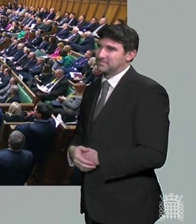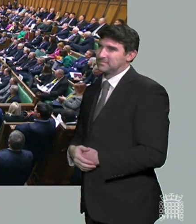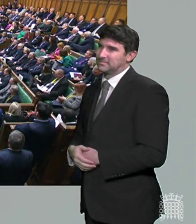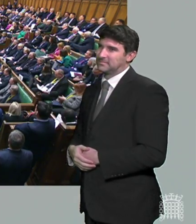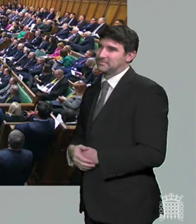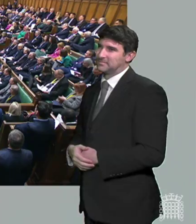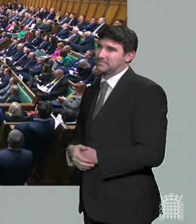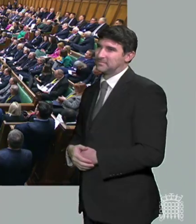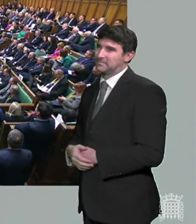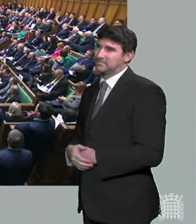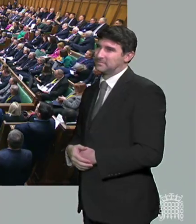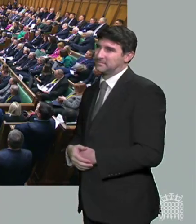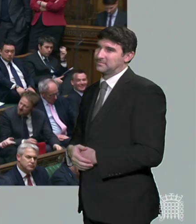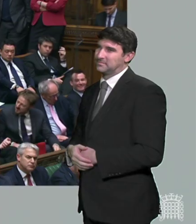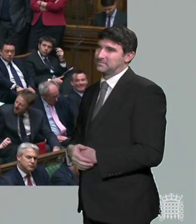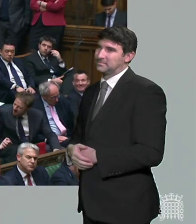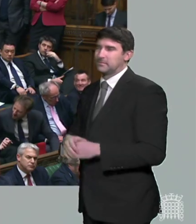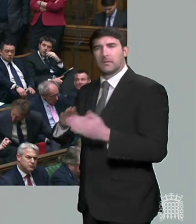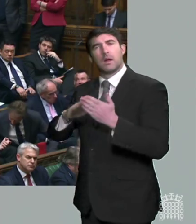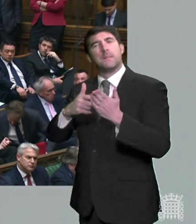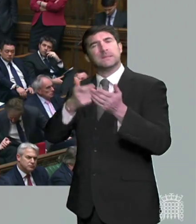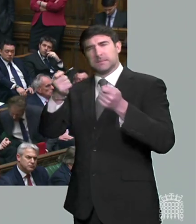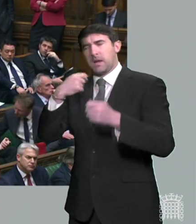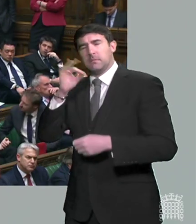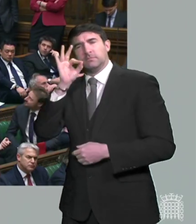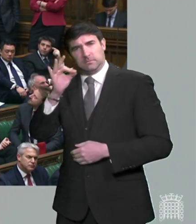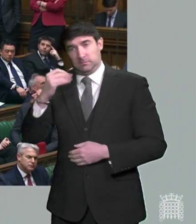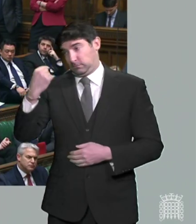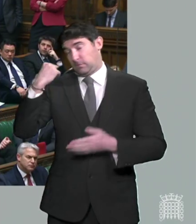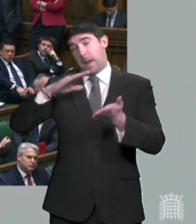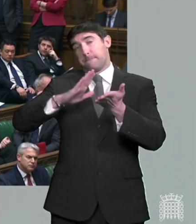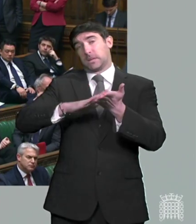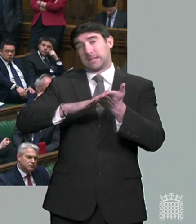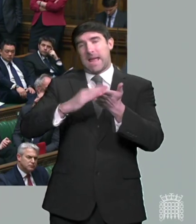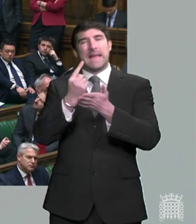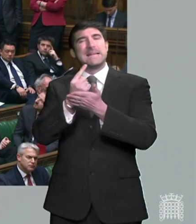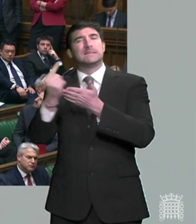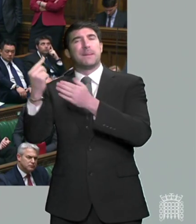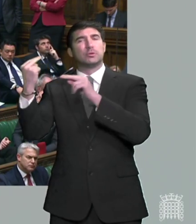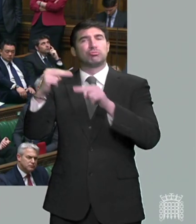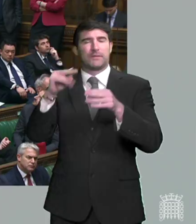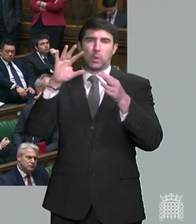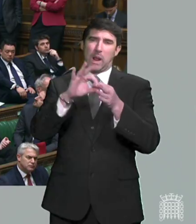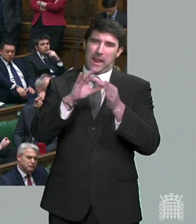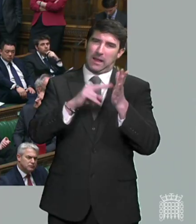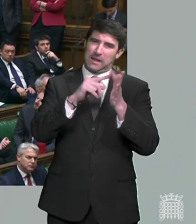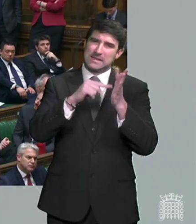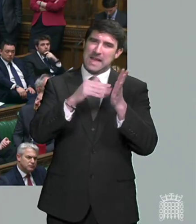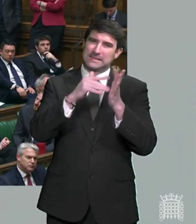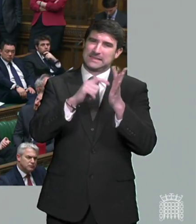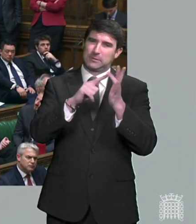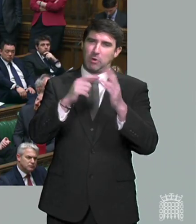On Monday, the independent net zero review was published by my right honourable Friend the Member for Kingswood.